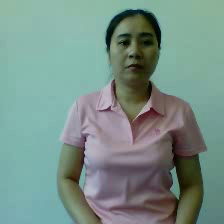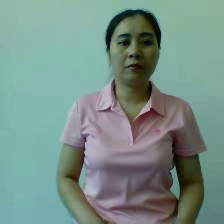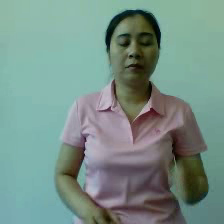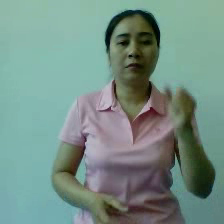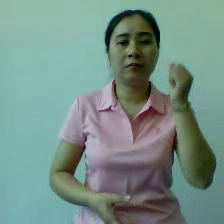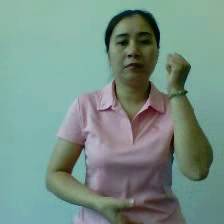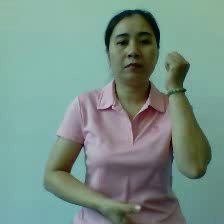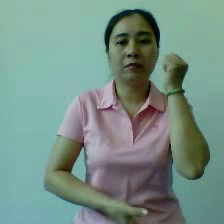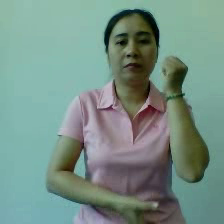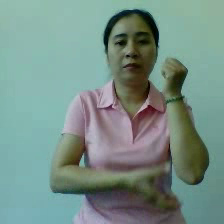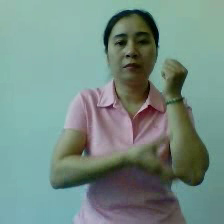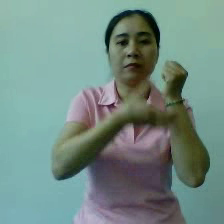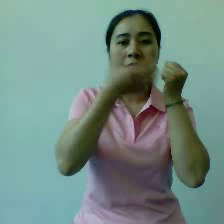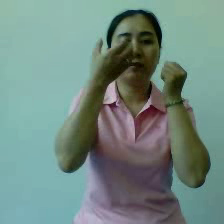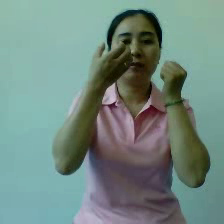Cứu